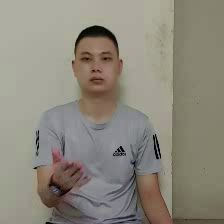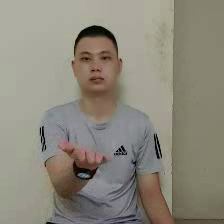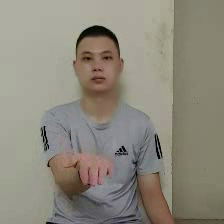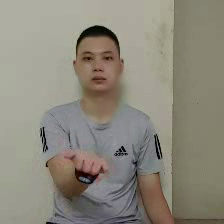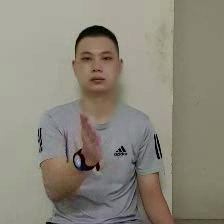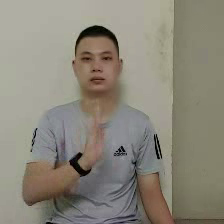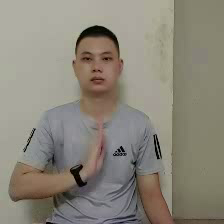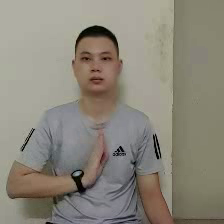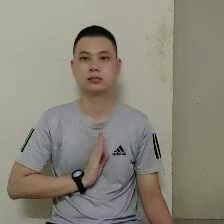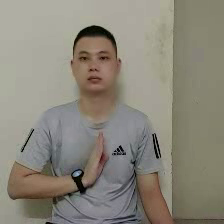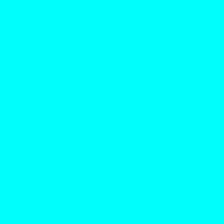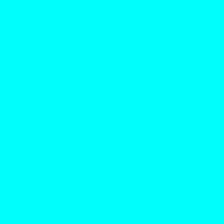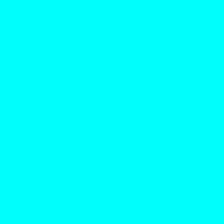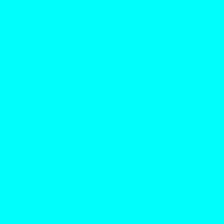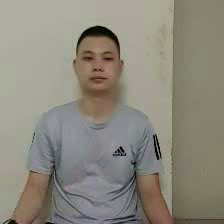Xin phép